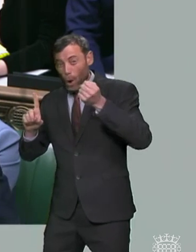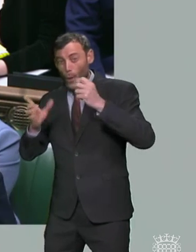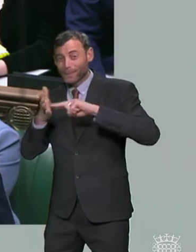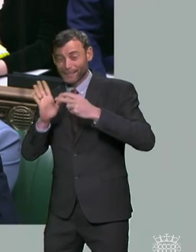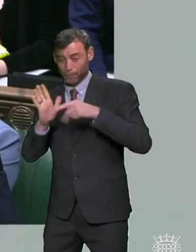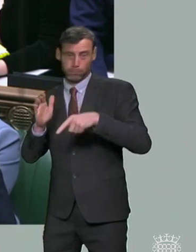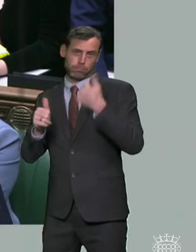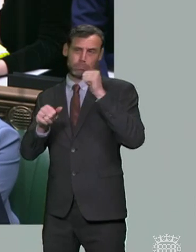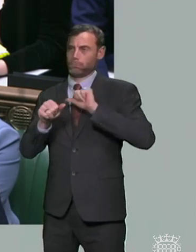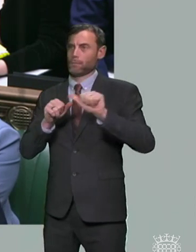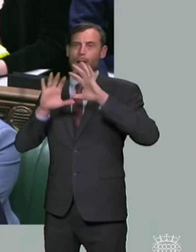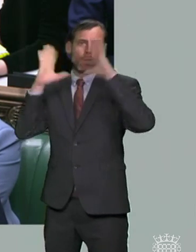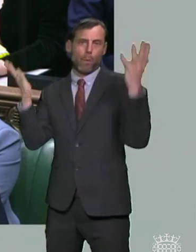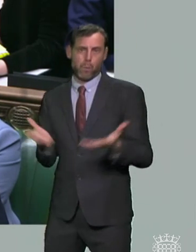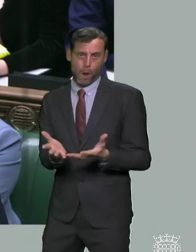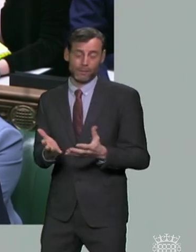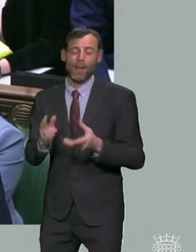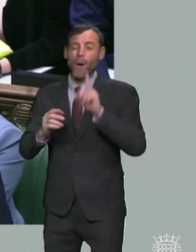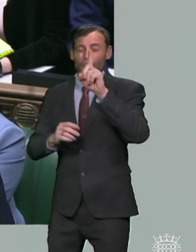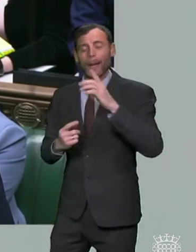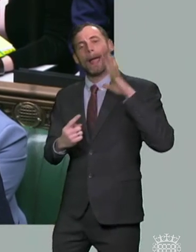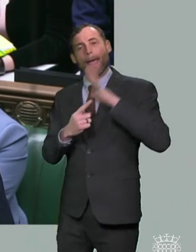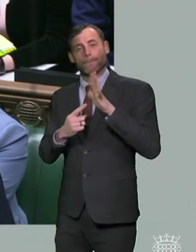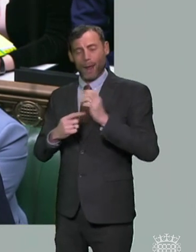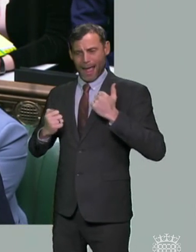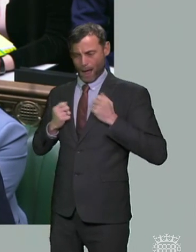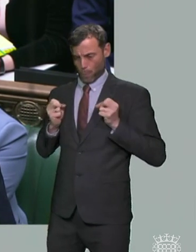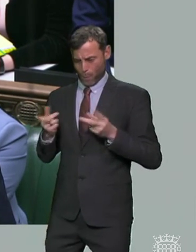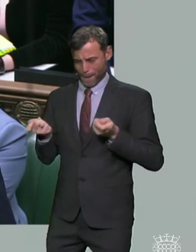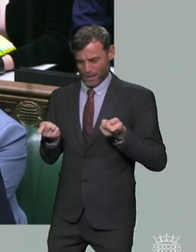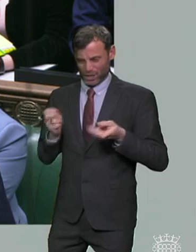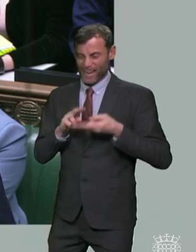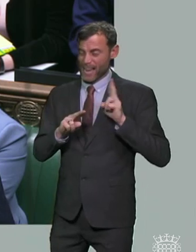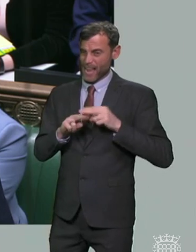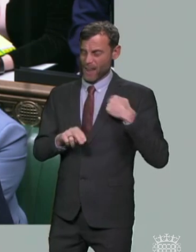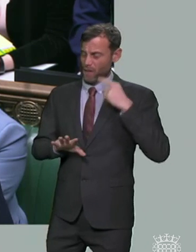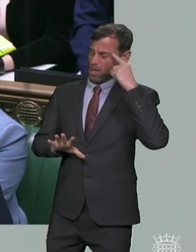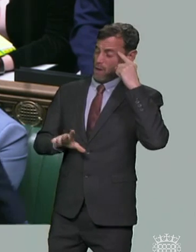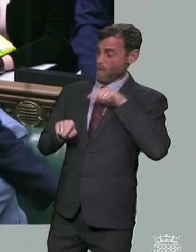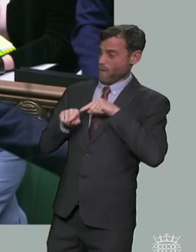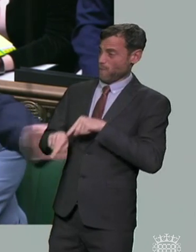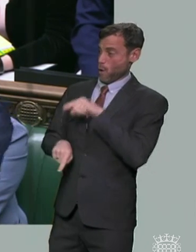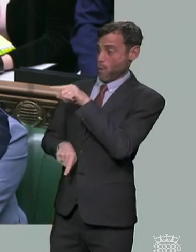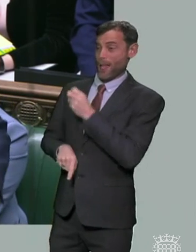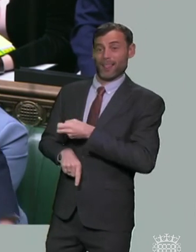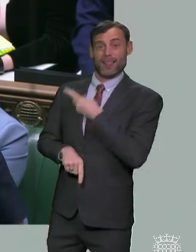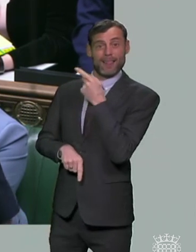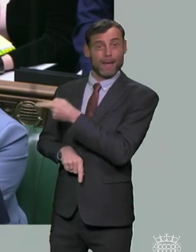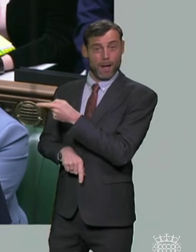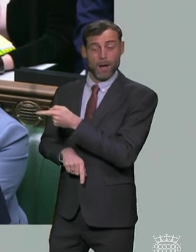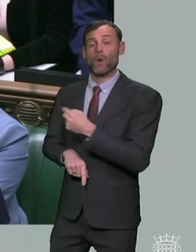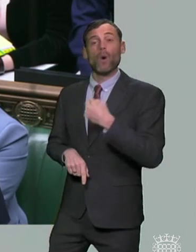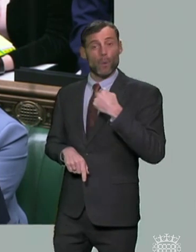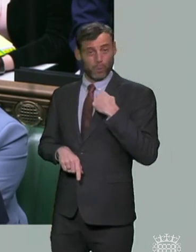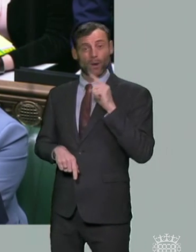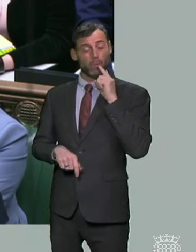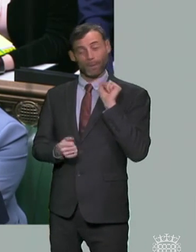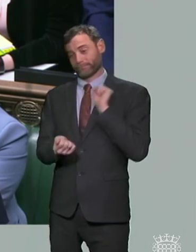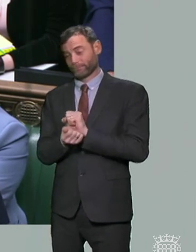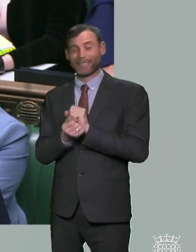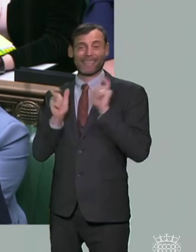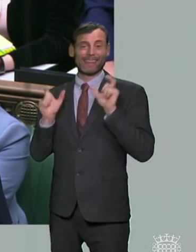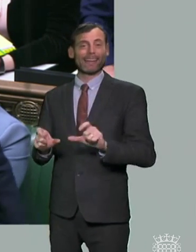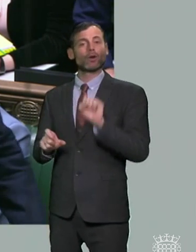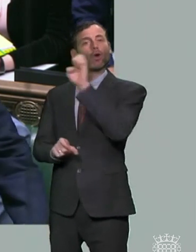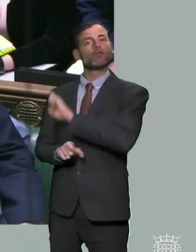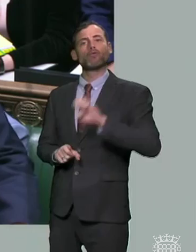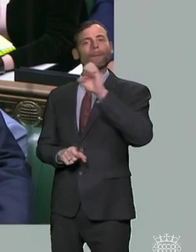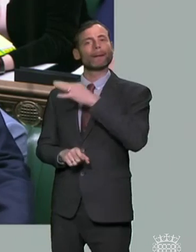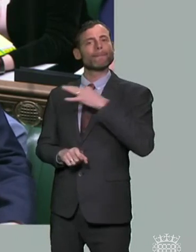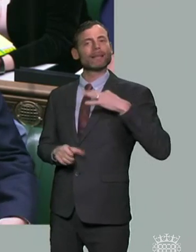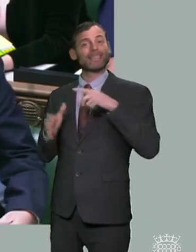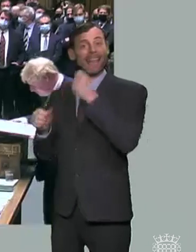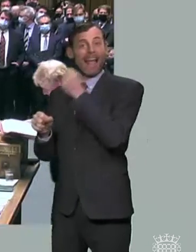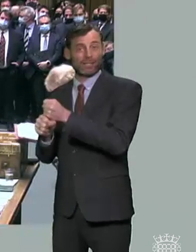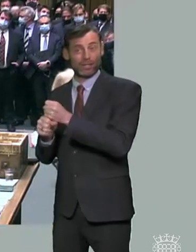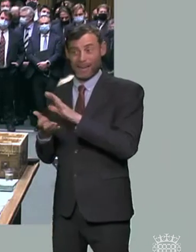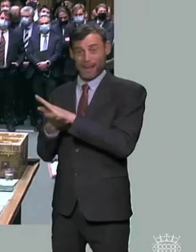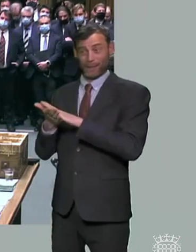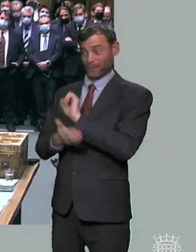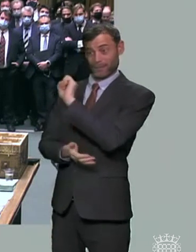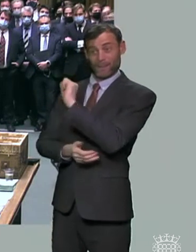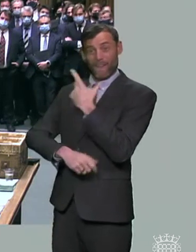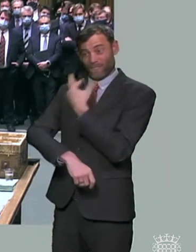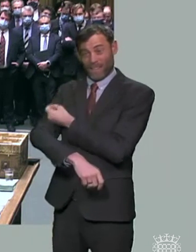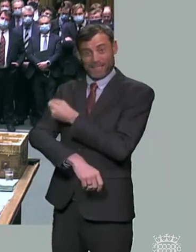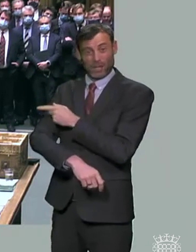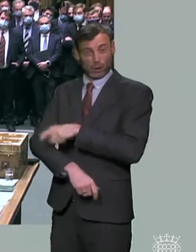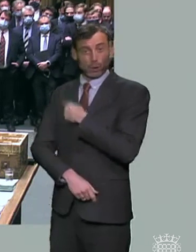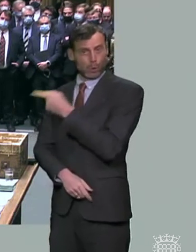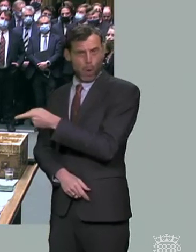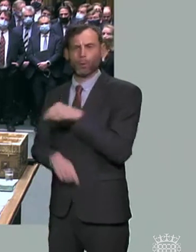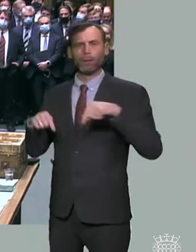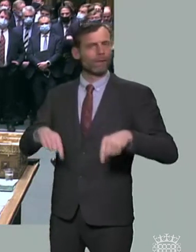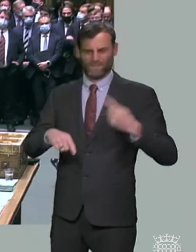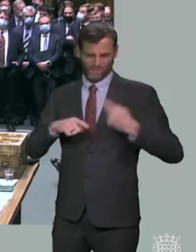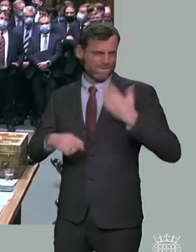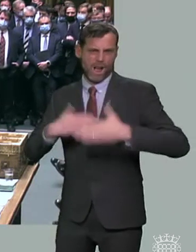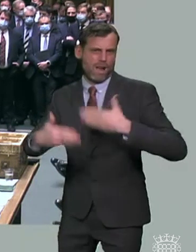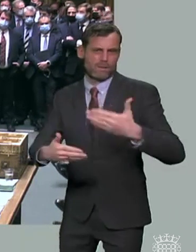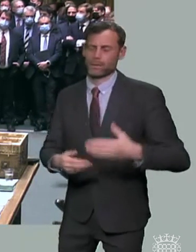the way, if we had listened to the Opposition, we would have stayed in the European Medicines Agency and we would never have been able to deliver the vaccine roll-out at the speed that we did.